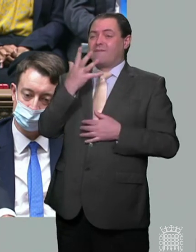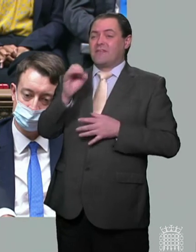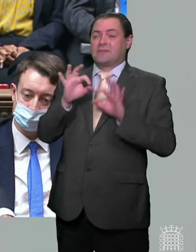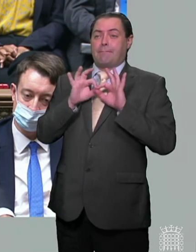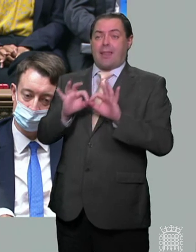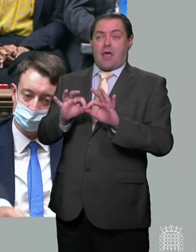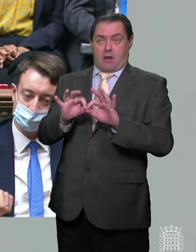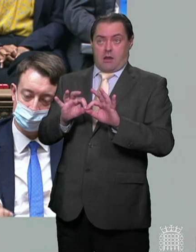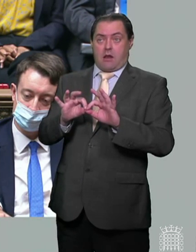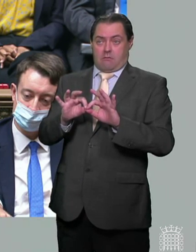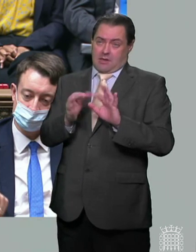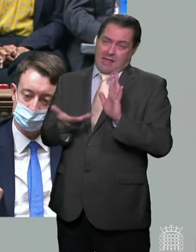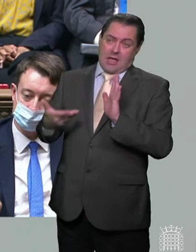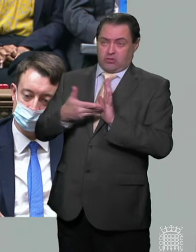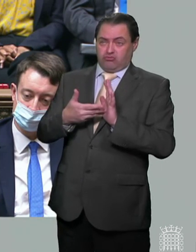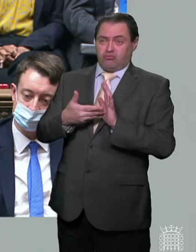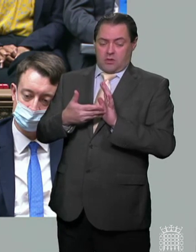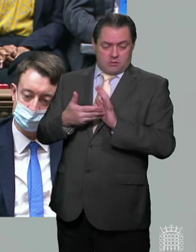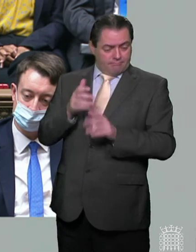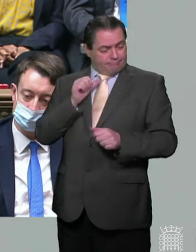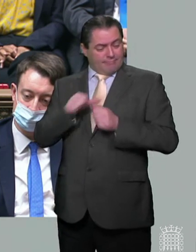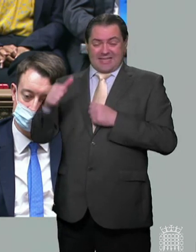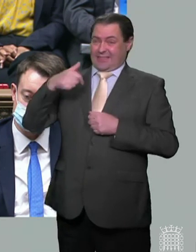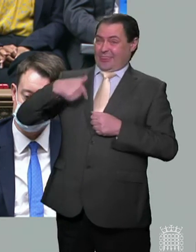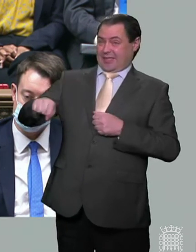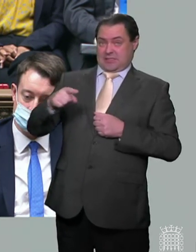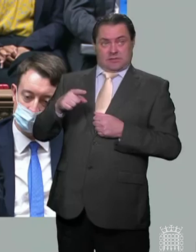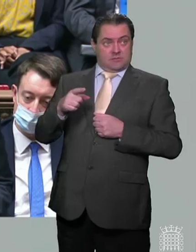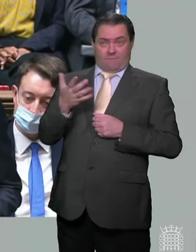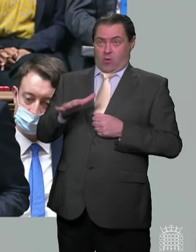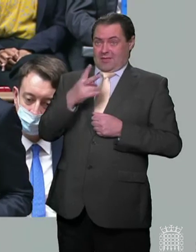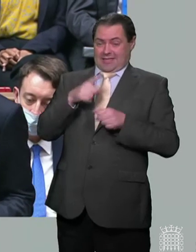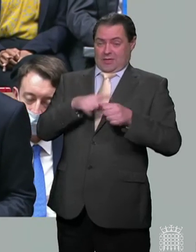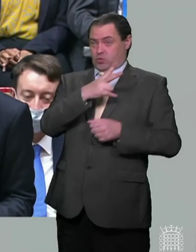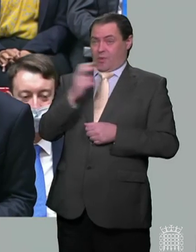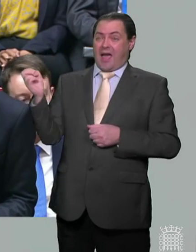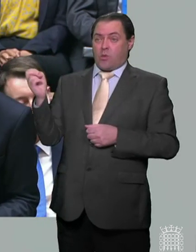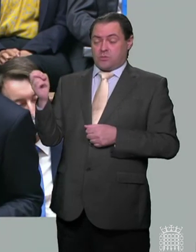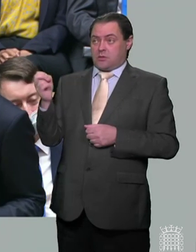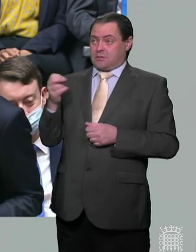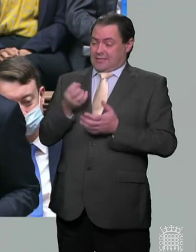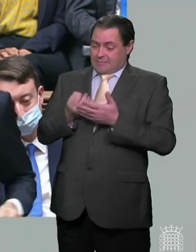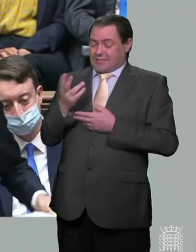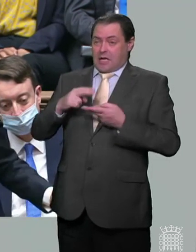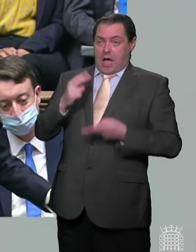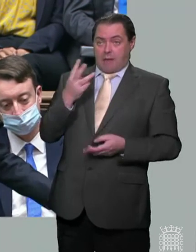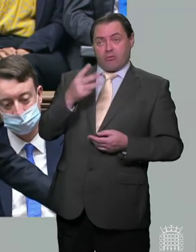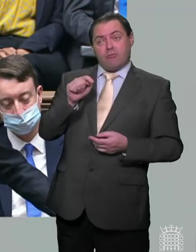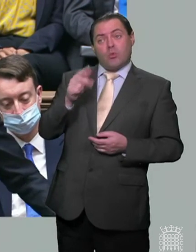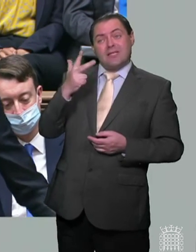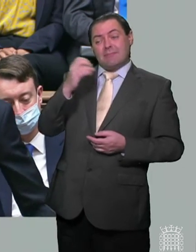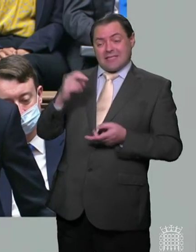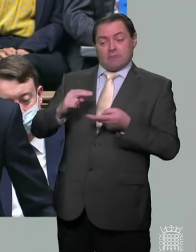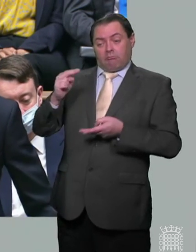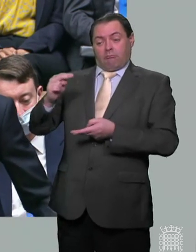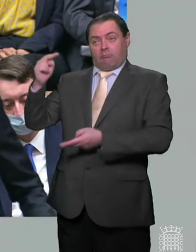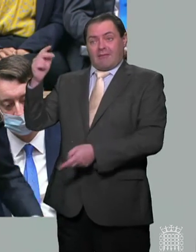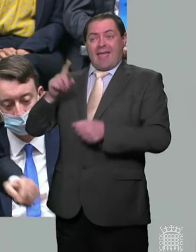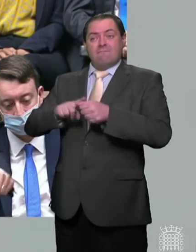That is the largest increase this century, with spending growing by 3.8% a year in real terms.